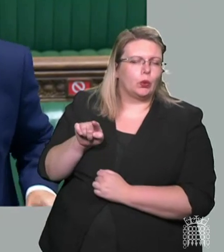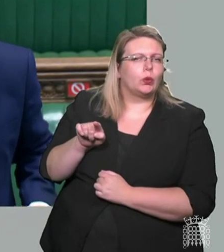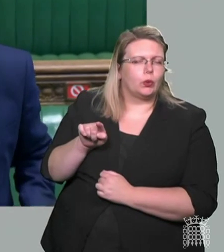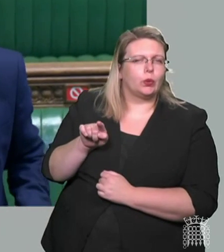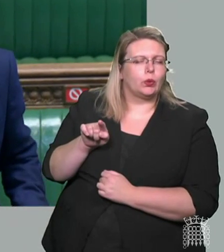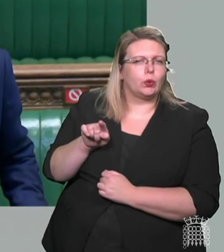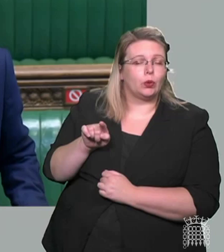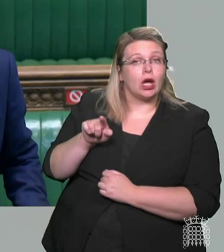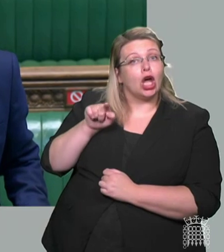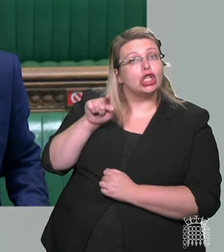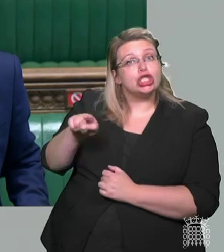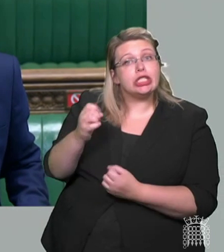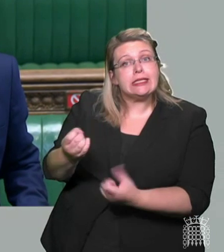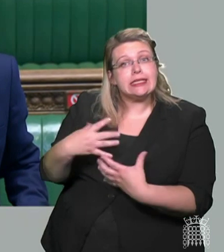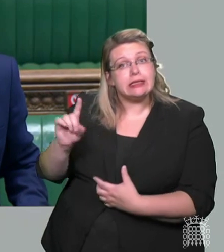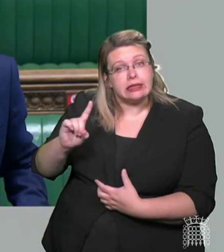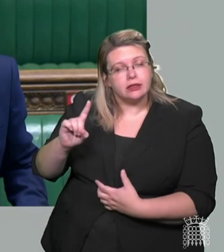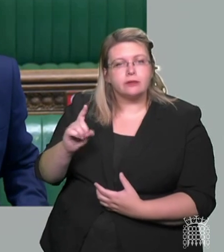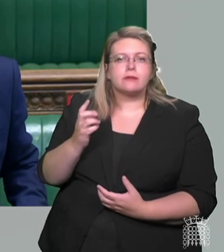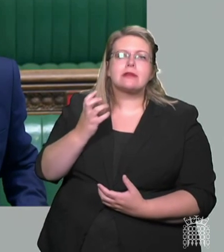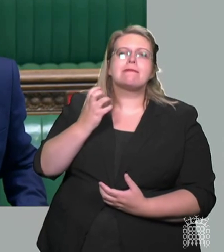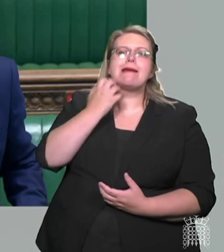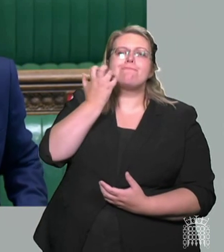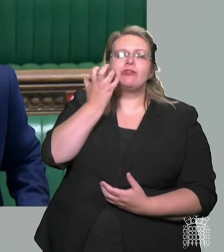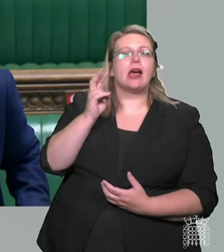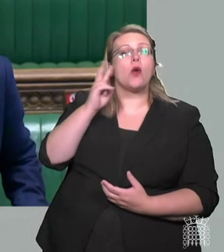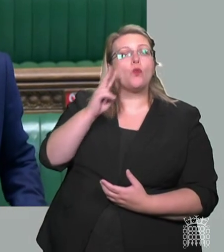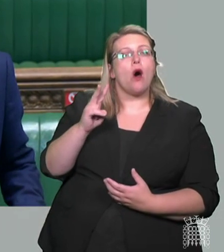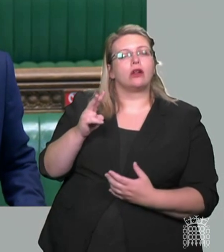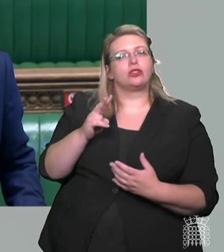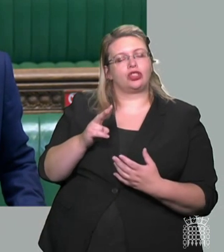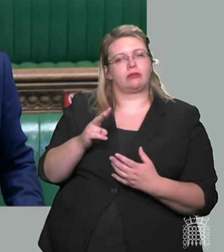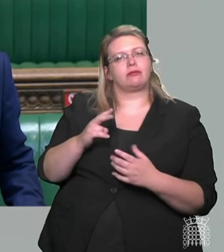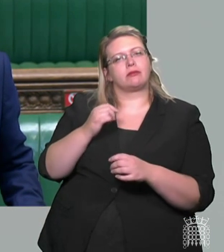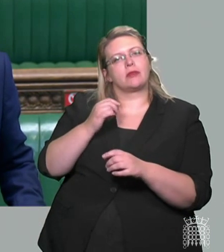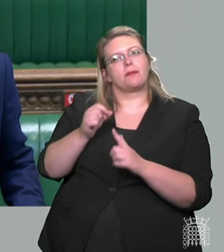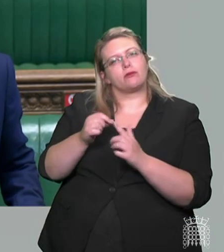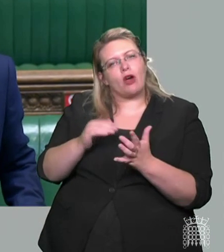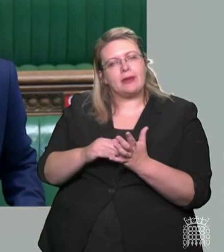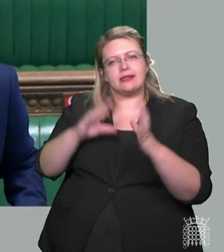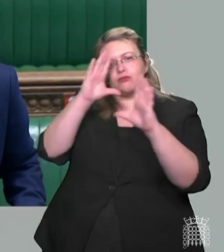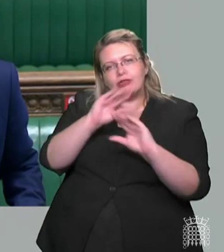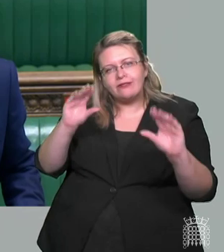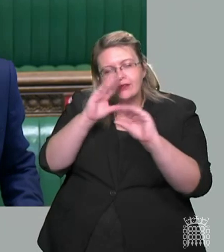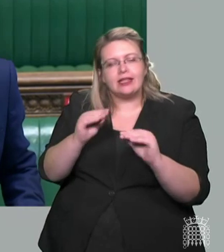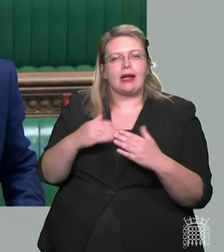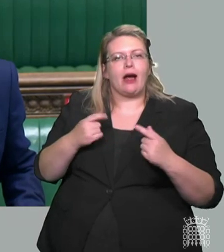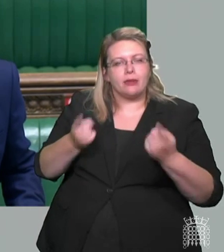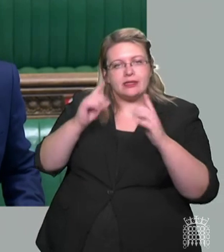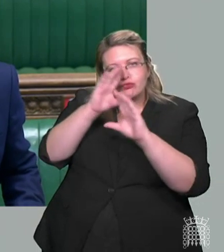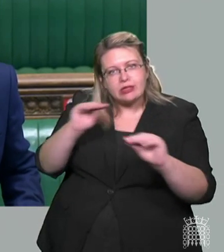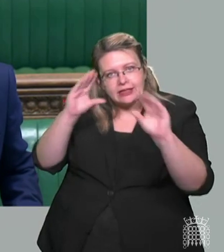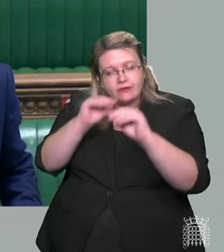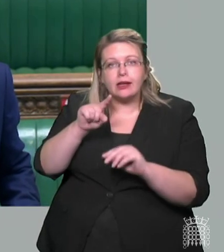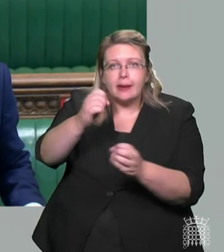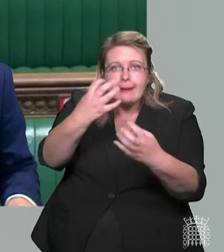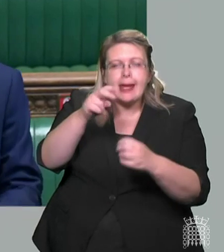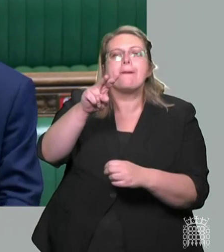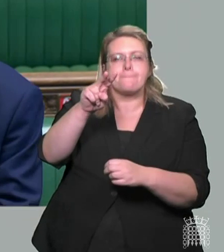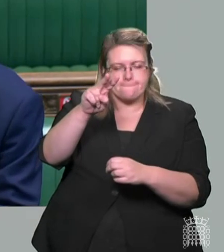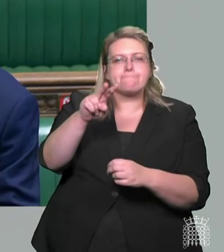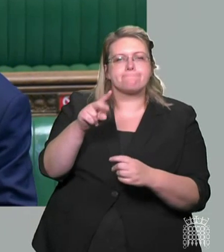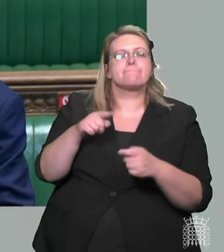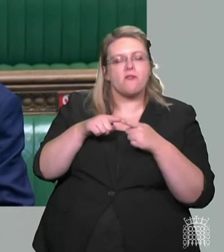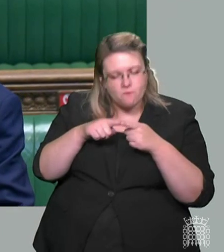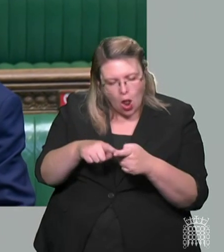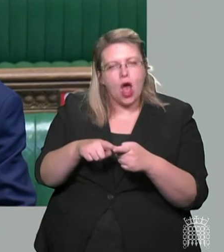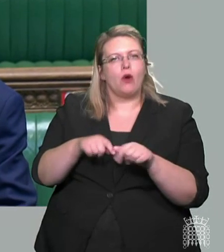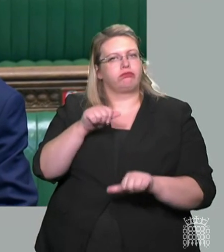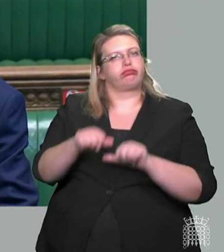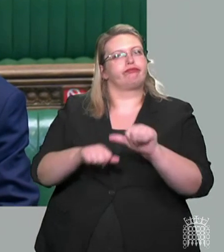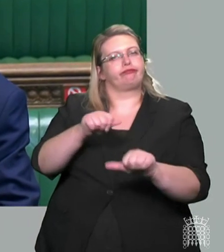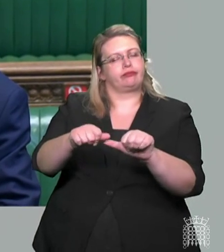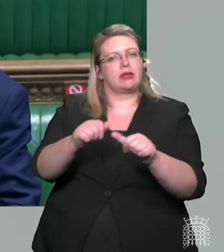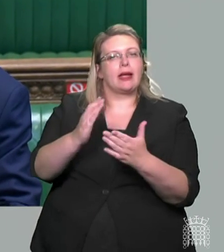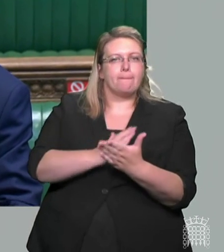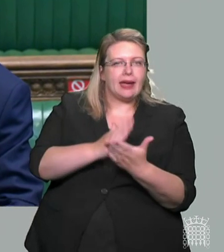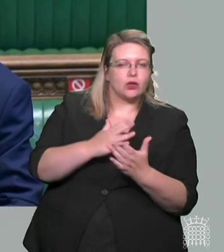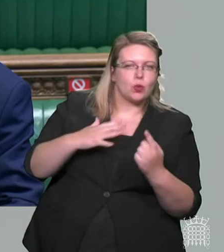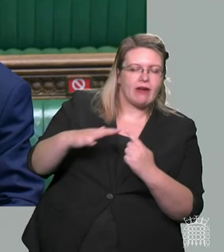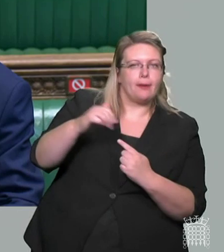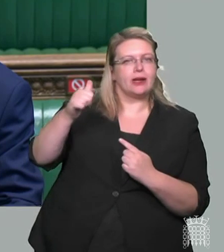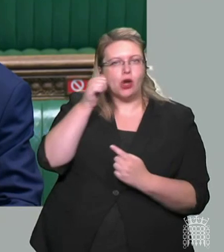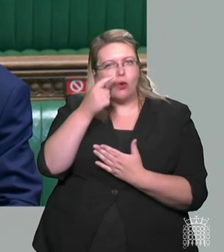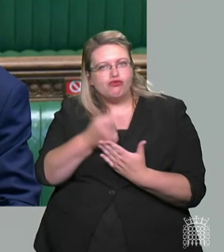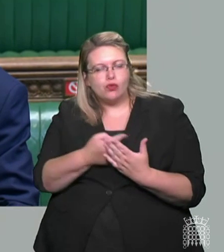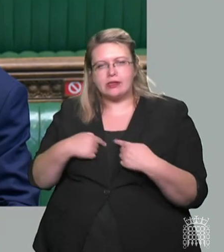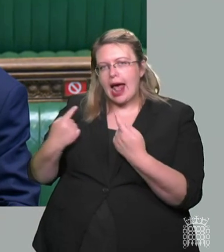She told me that every day she watched the press conferences—every day that they were on—and she hung on to every word that Government Ministers said, so that she would know what her family could and could not do.